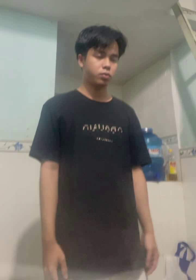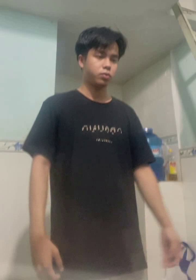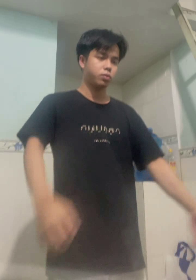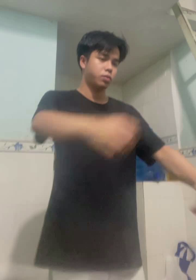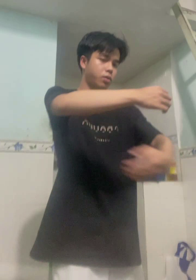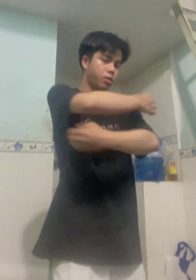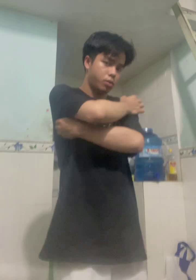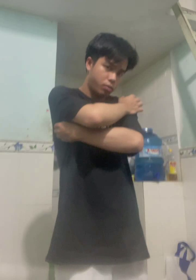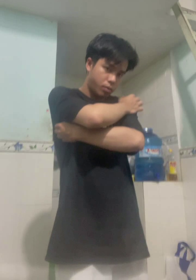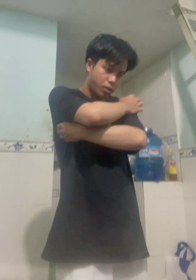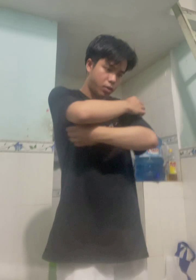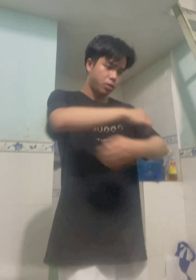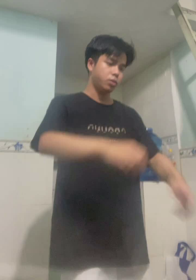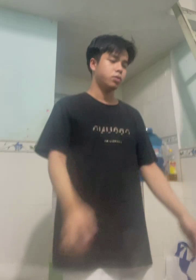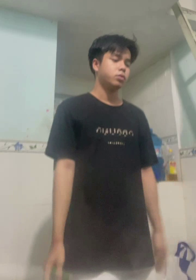om